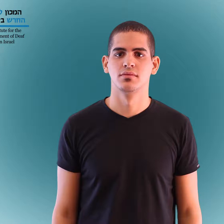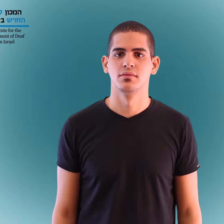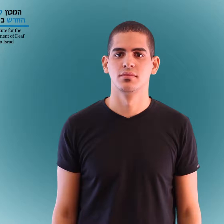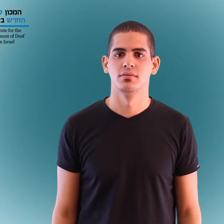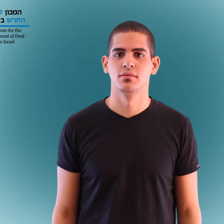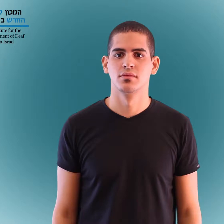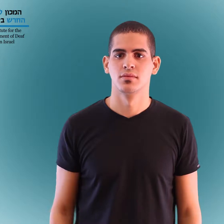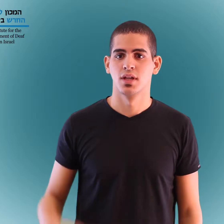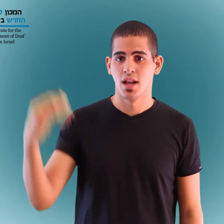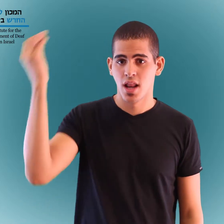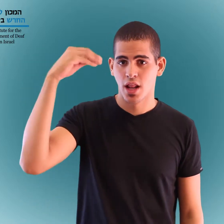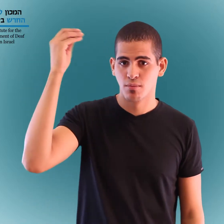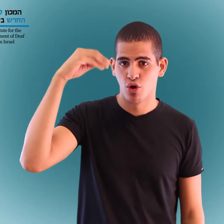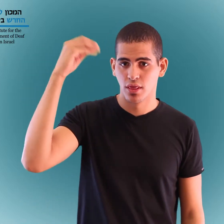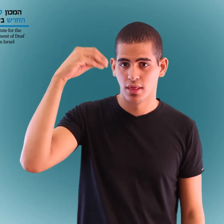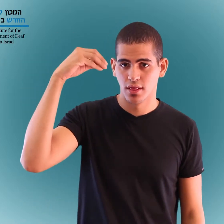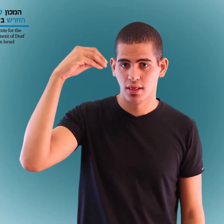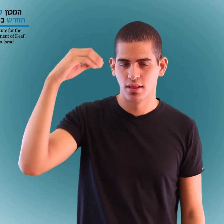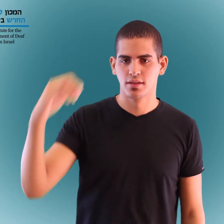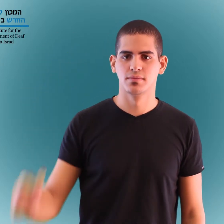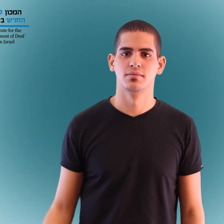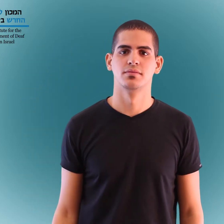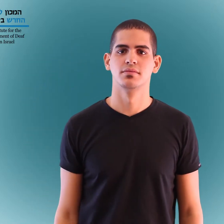ללמוד